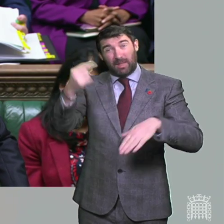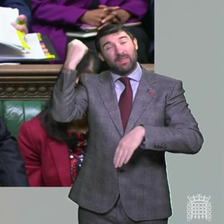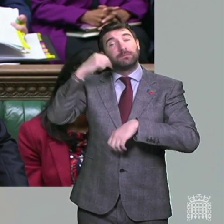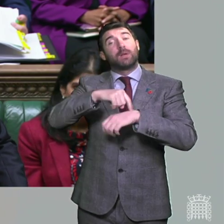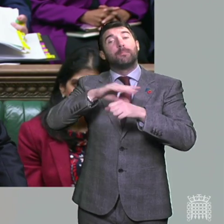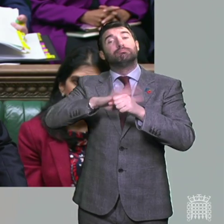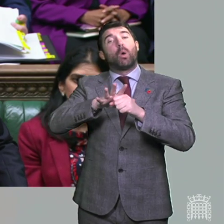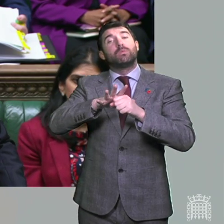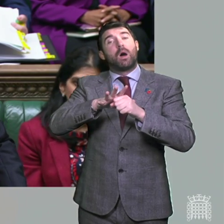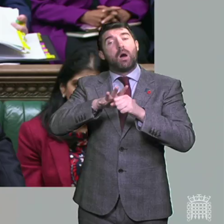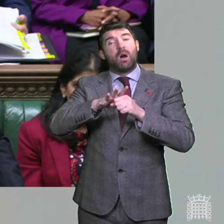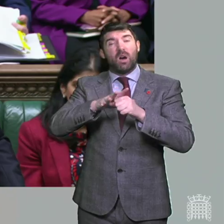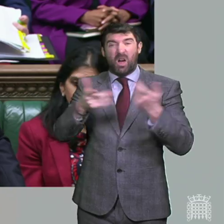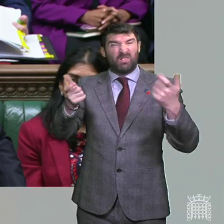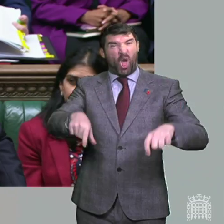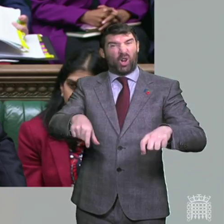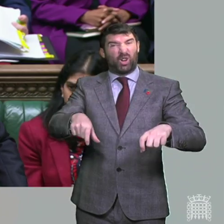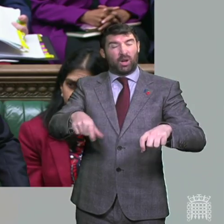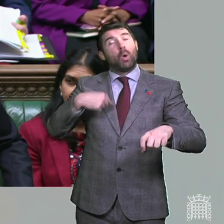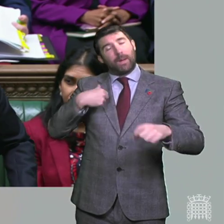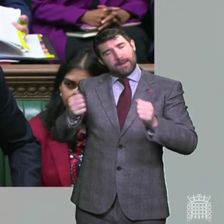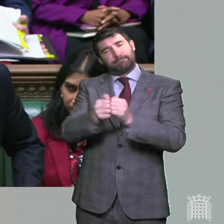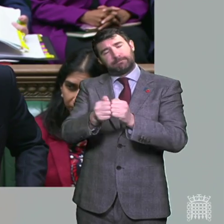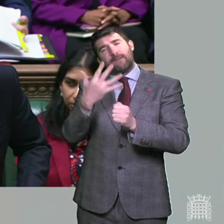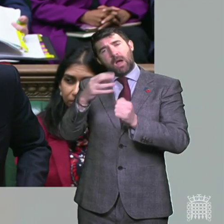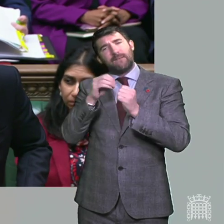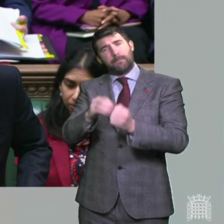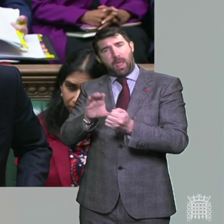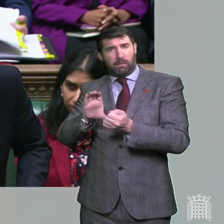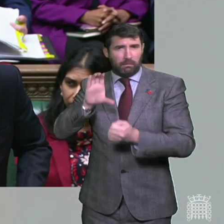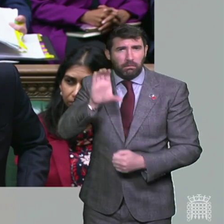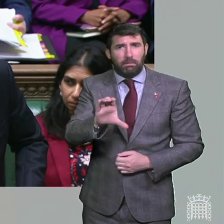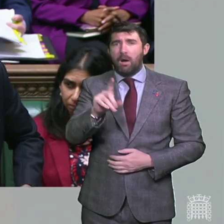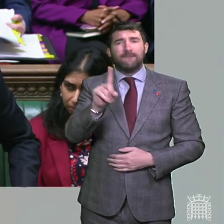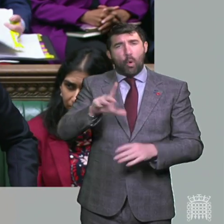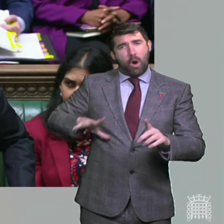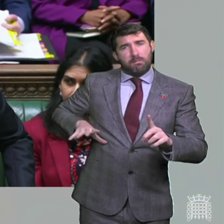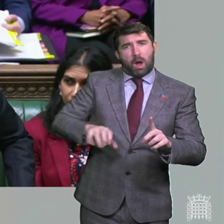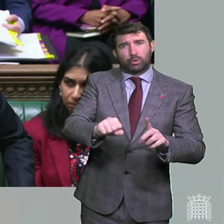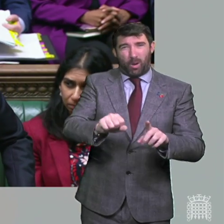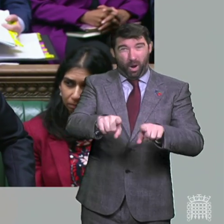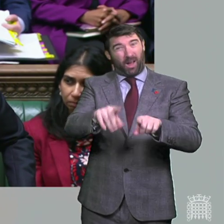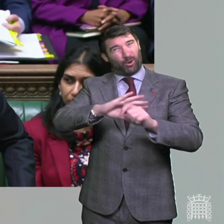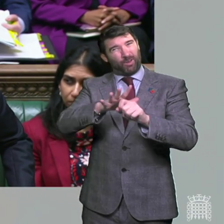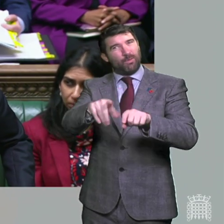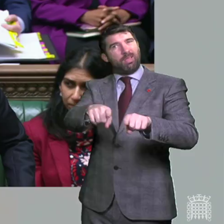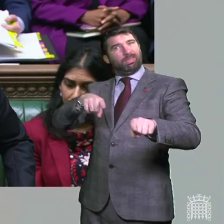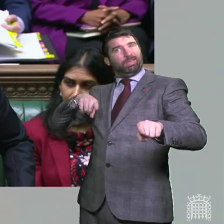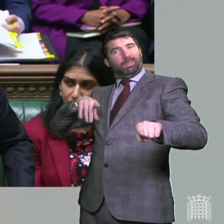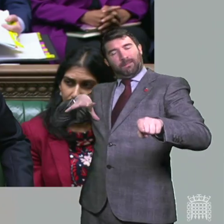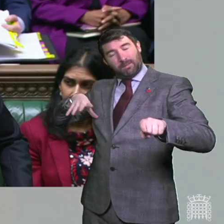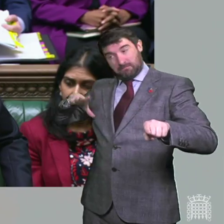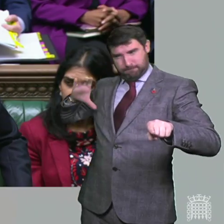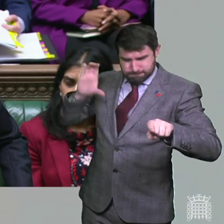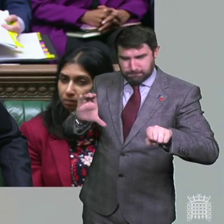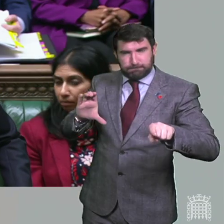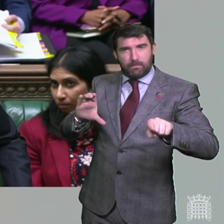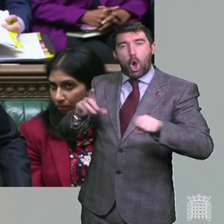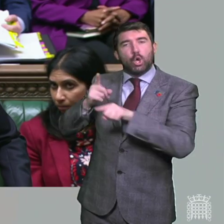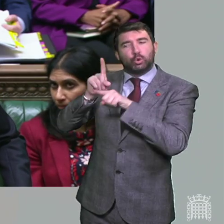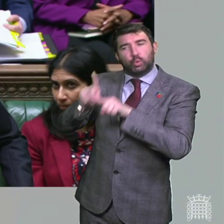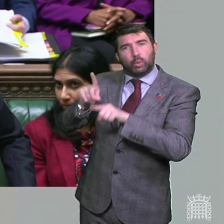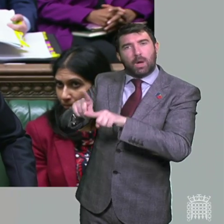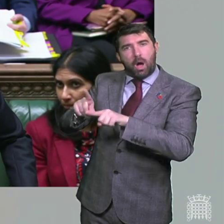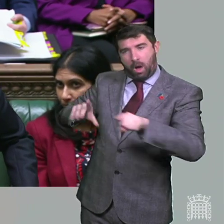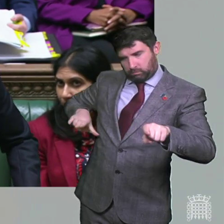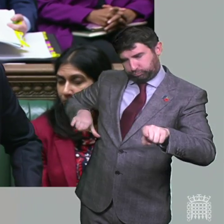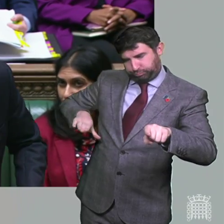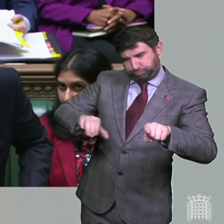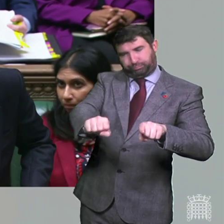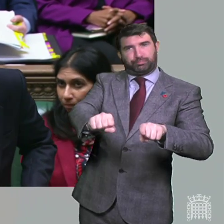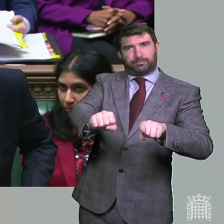That is why we invested £5 billion in helping those children to catch up, including unveiling the most comprehensive programme of tutoring this country has ever seen.